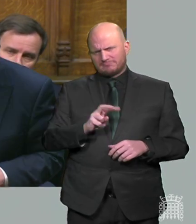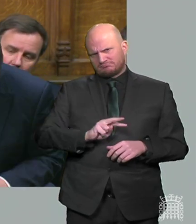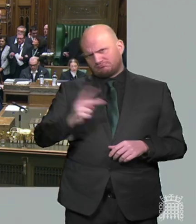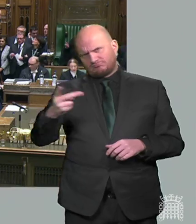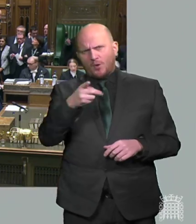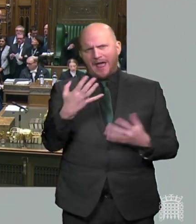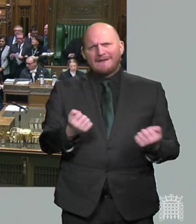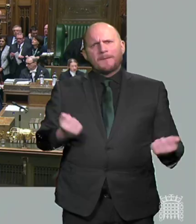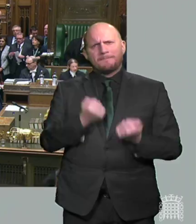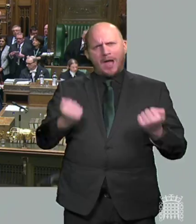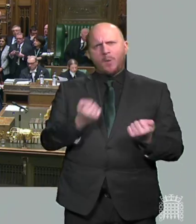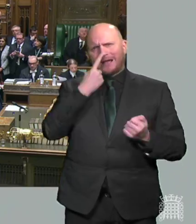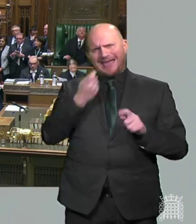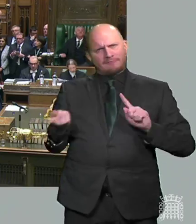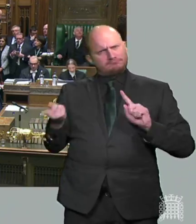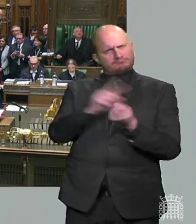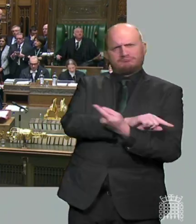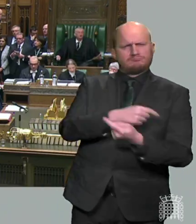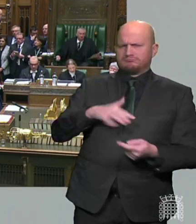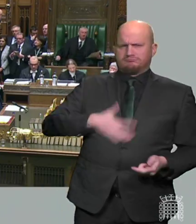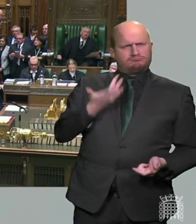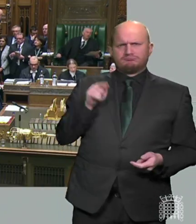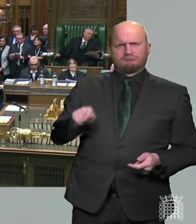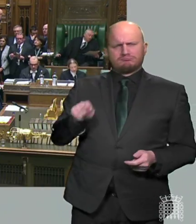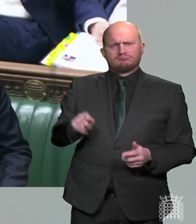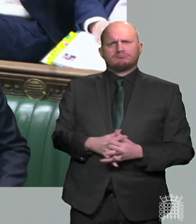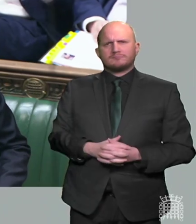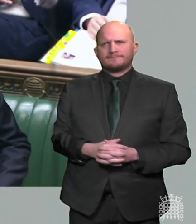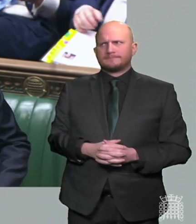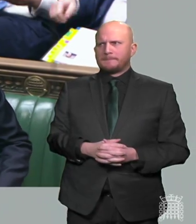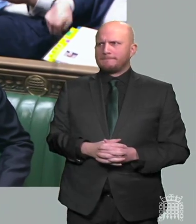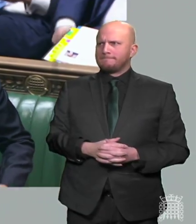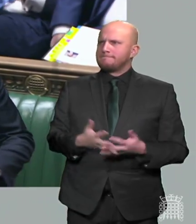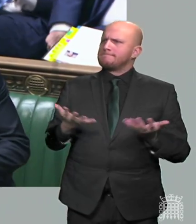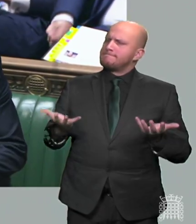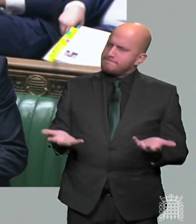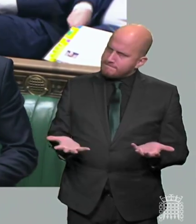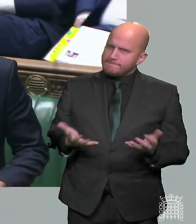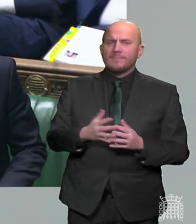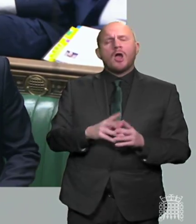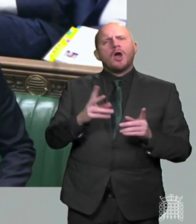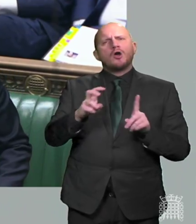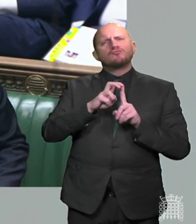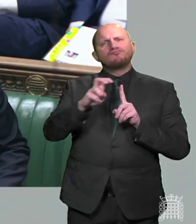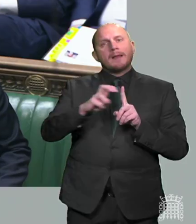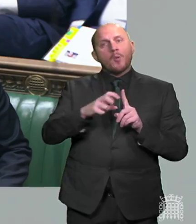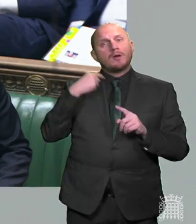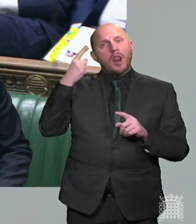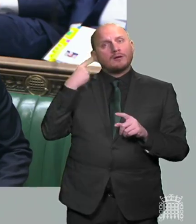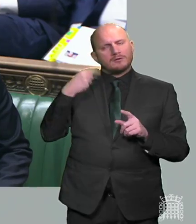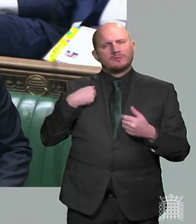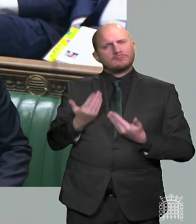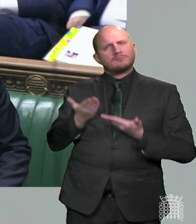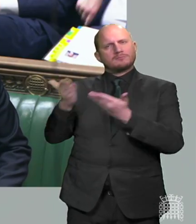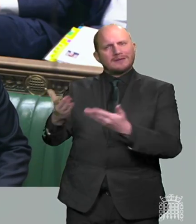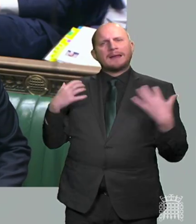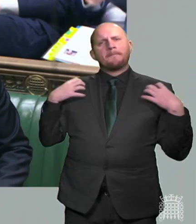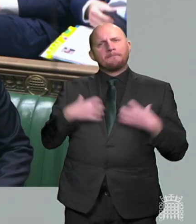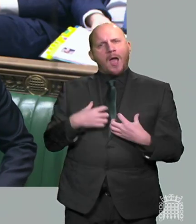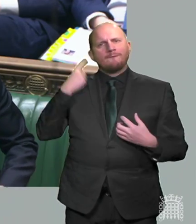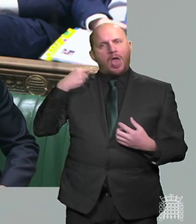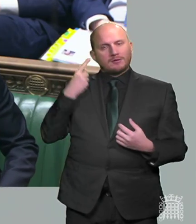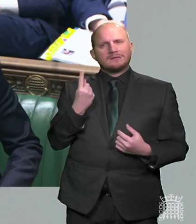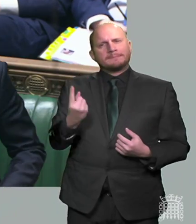My honourable Friend will know that transport in London is devolved to the Labour Mayor of London.